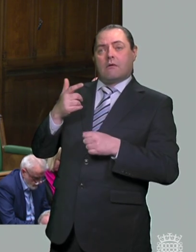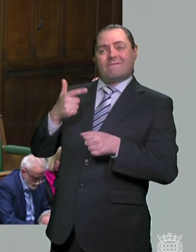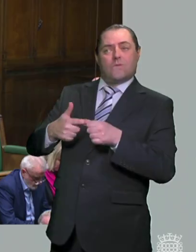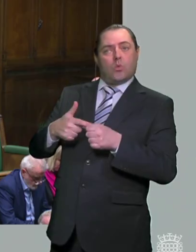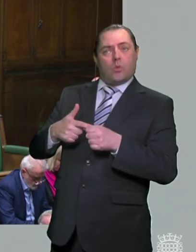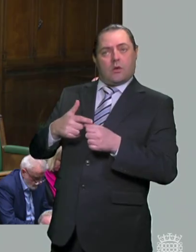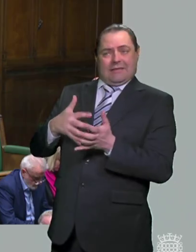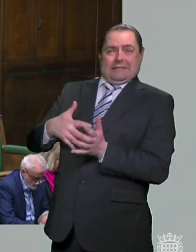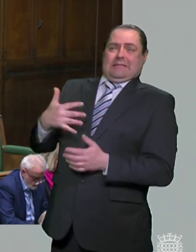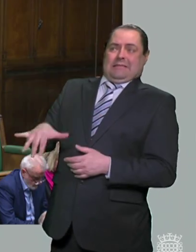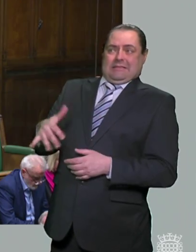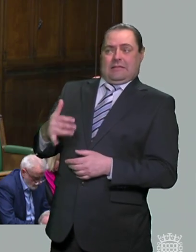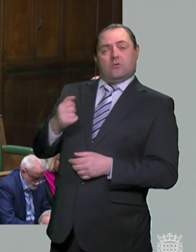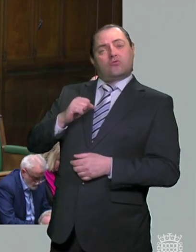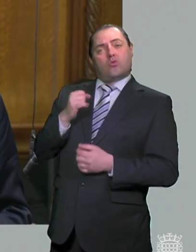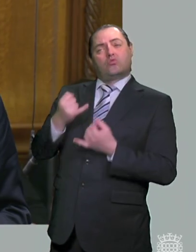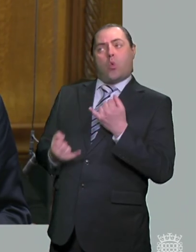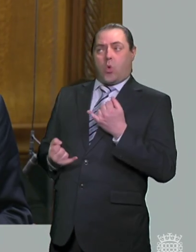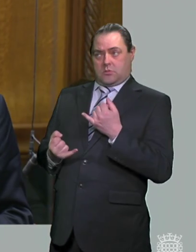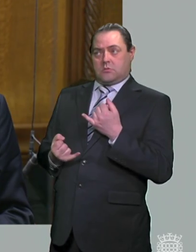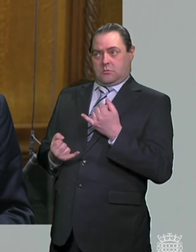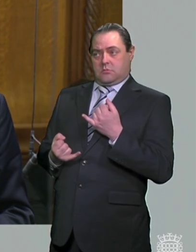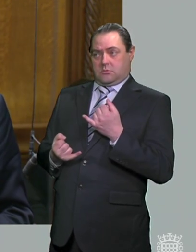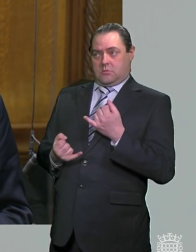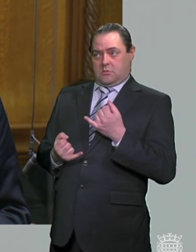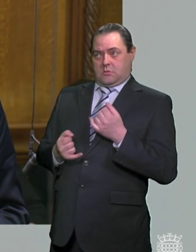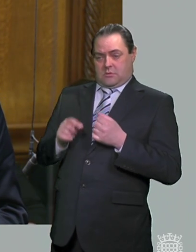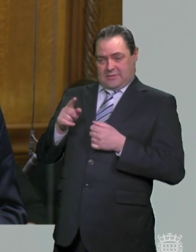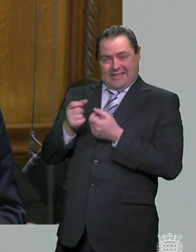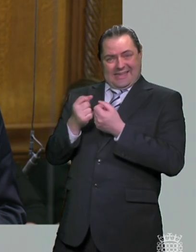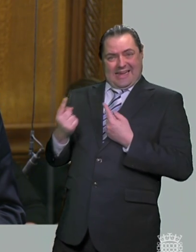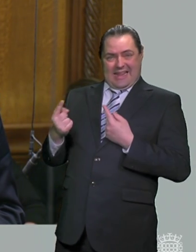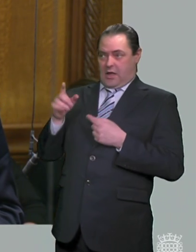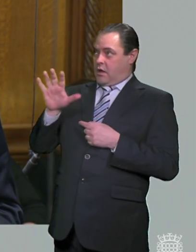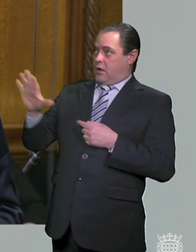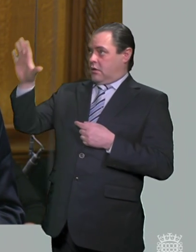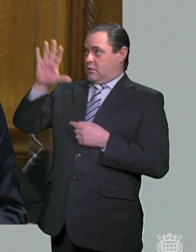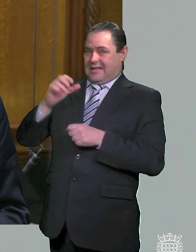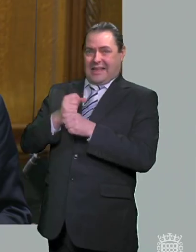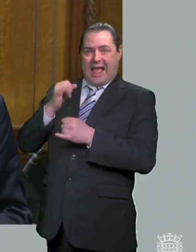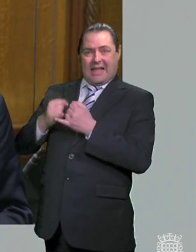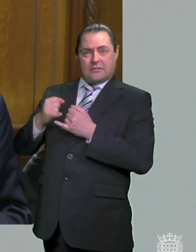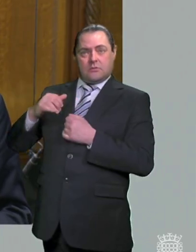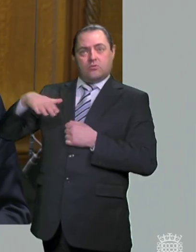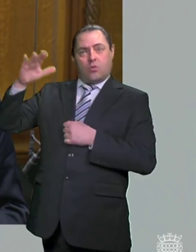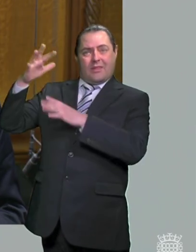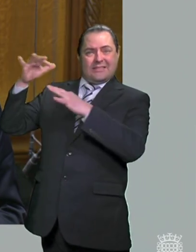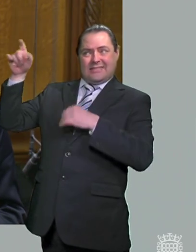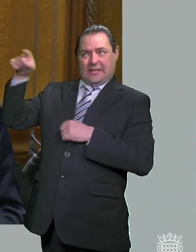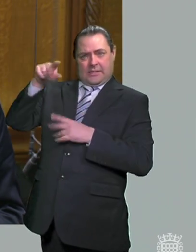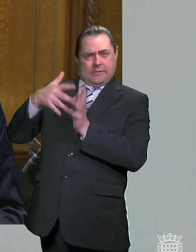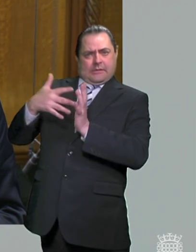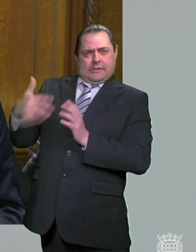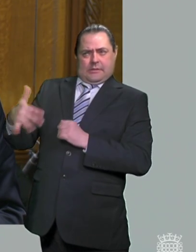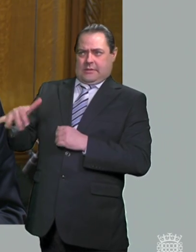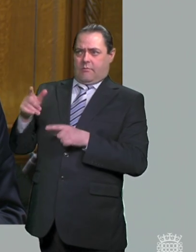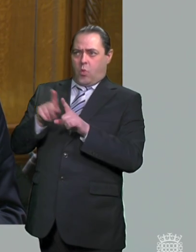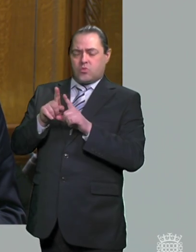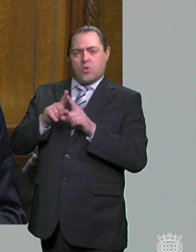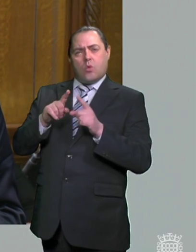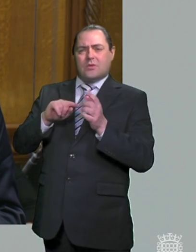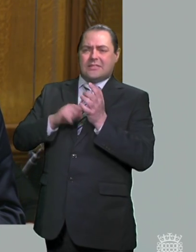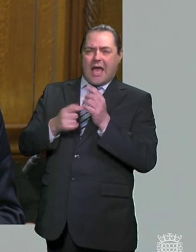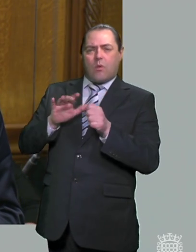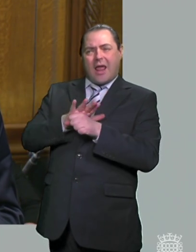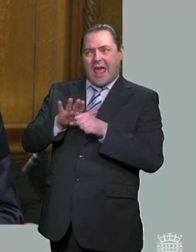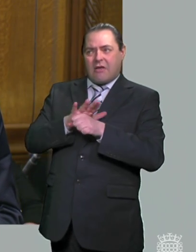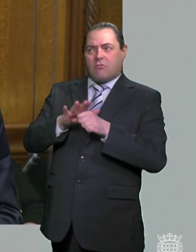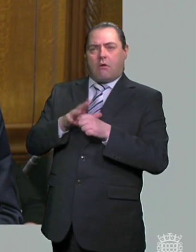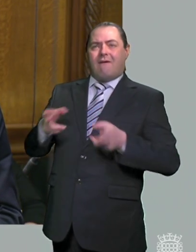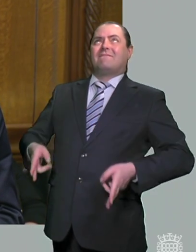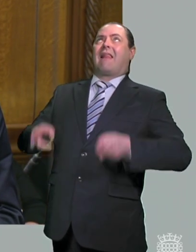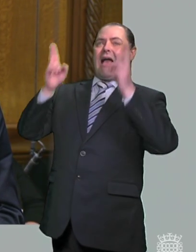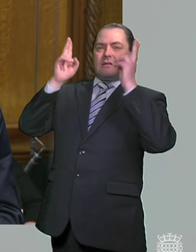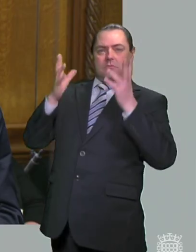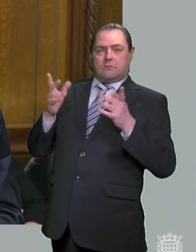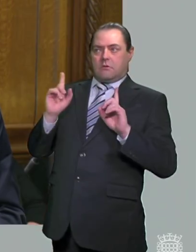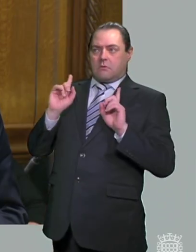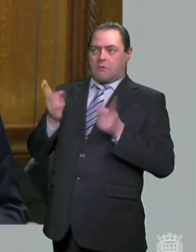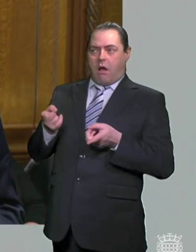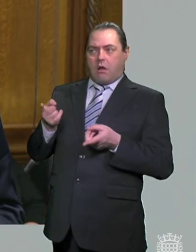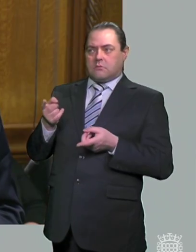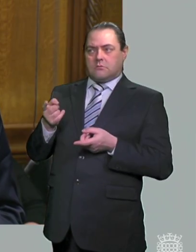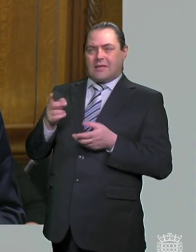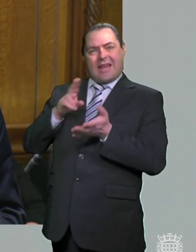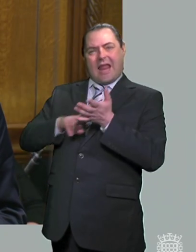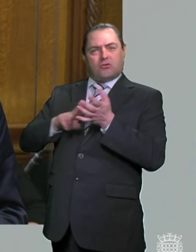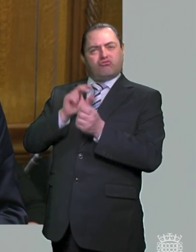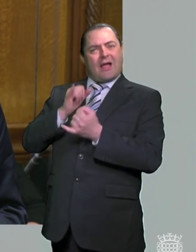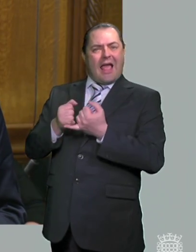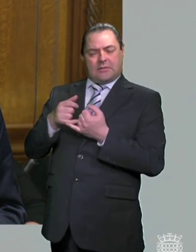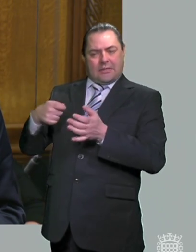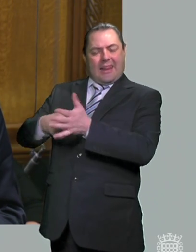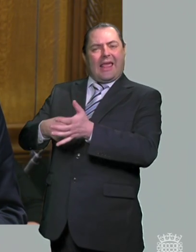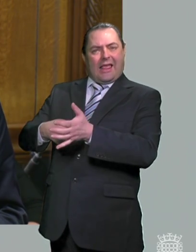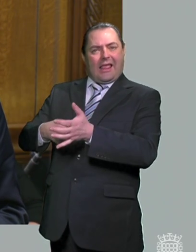It is worse in Scotland, ironically in those areas closest to the national gas reserves in the North sea, but also in urban deprived areas where multi-storey flats are deprived of the ability to have natural gas.